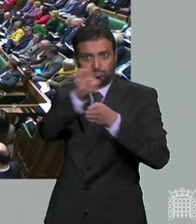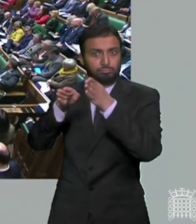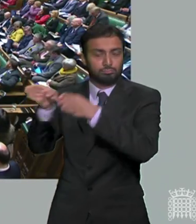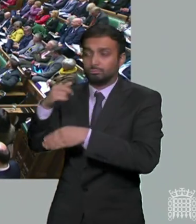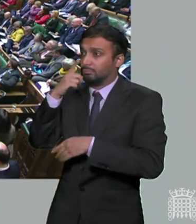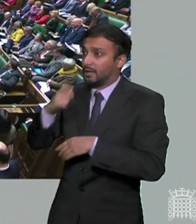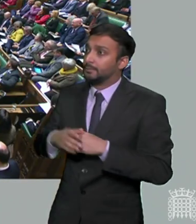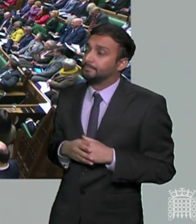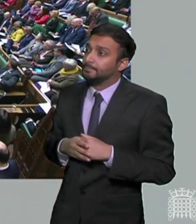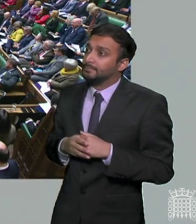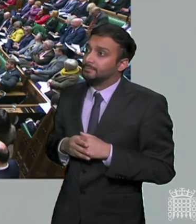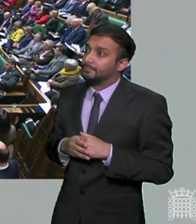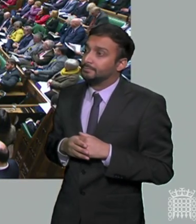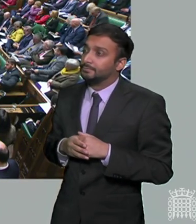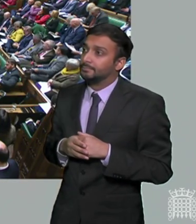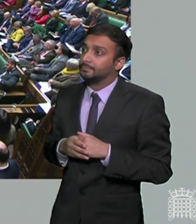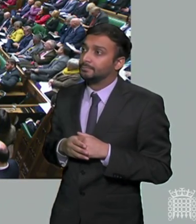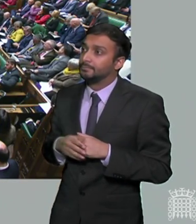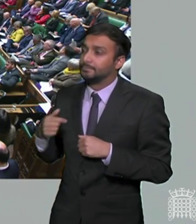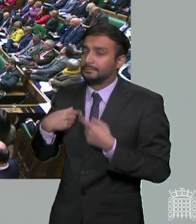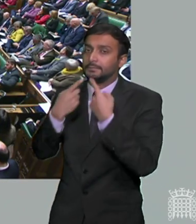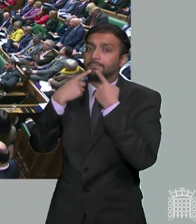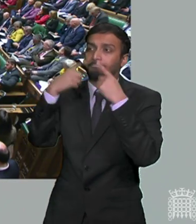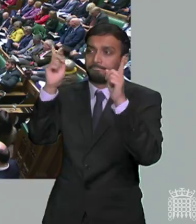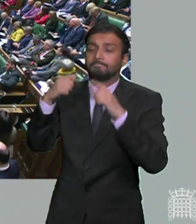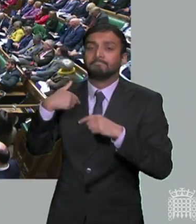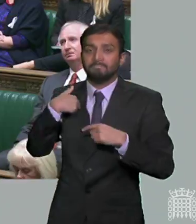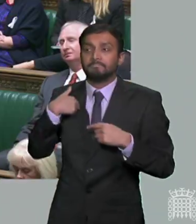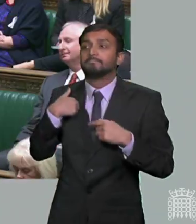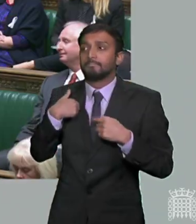I refer the House to my entry in the Register of Members’ Financial Interests.